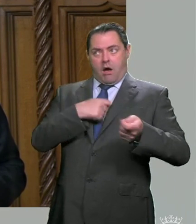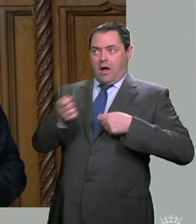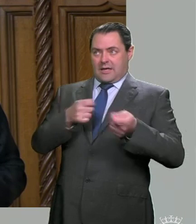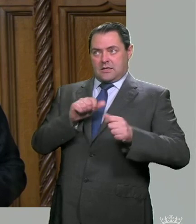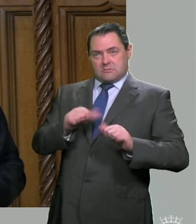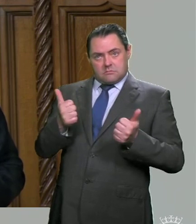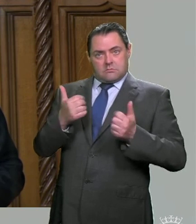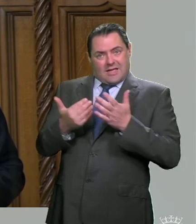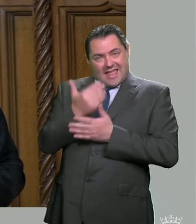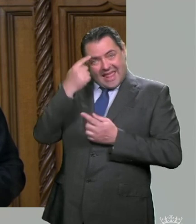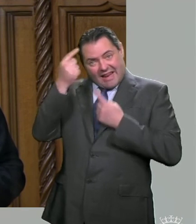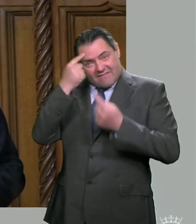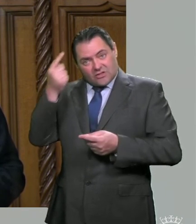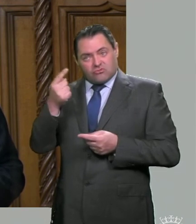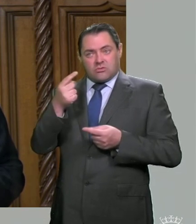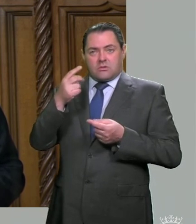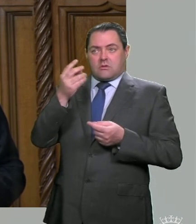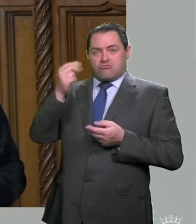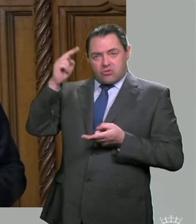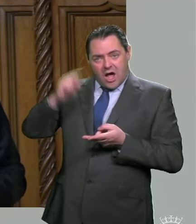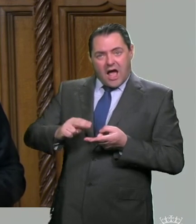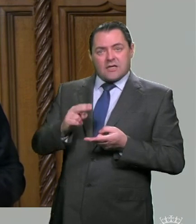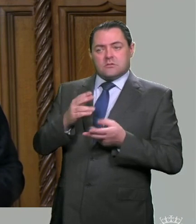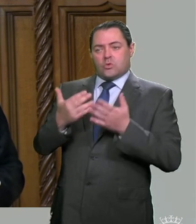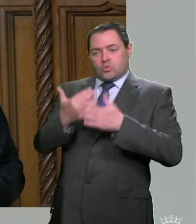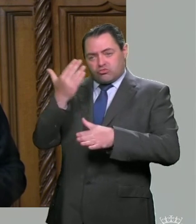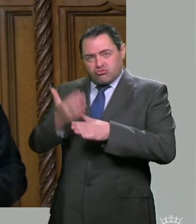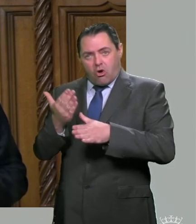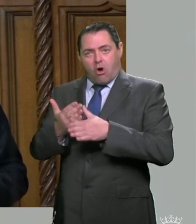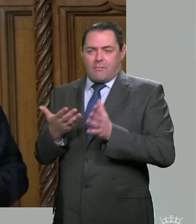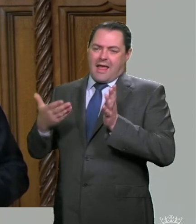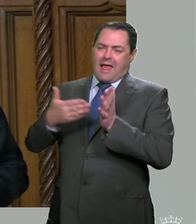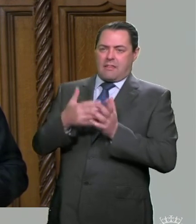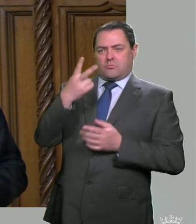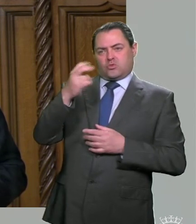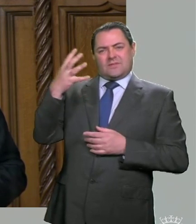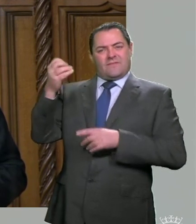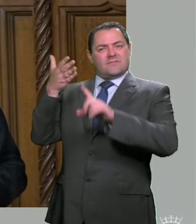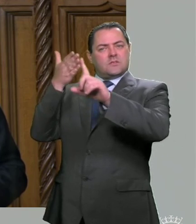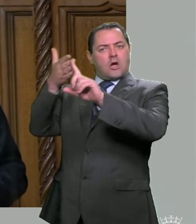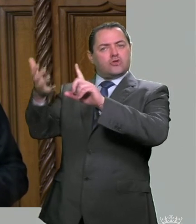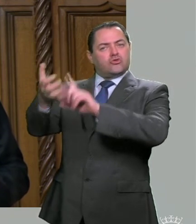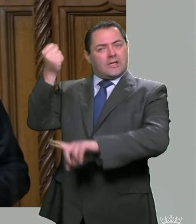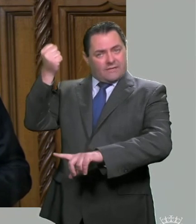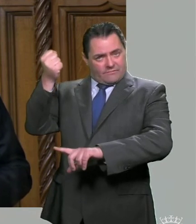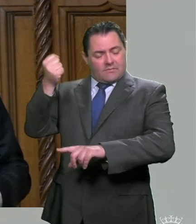It will lead to innovation, lower prices, job creation and contribute towards our 2050 target.